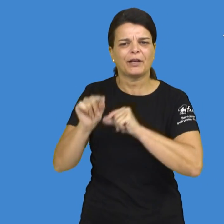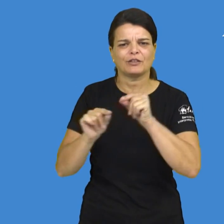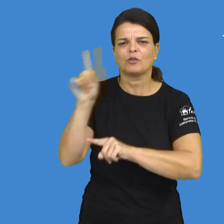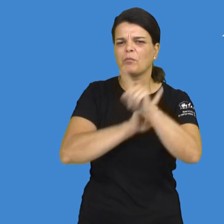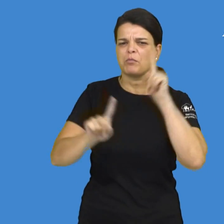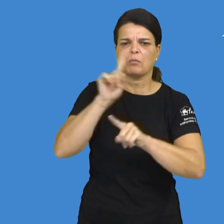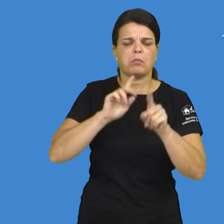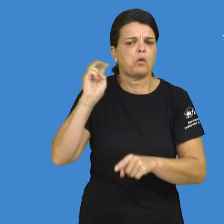problema